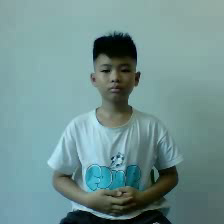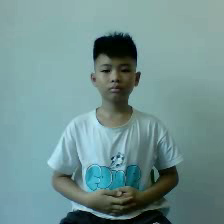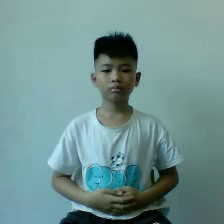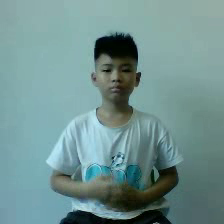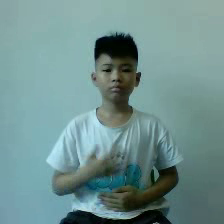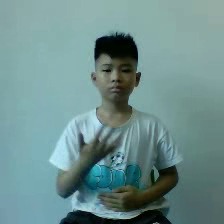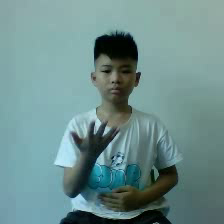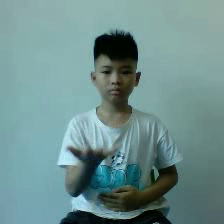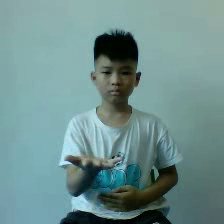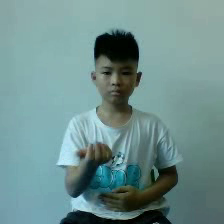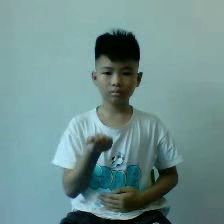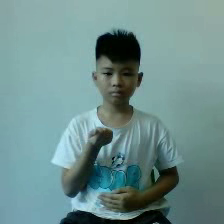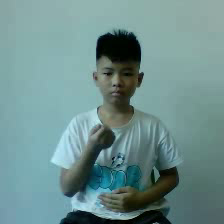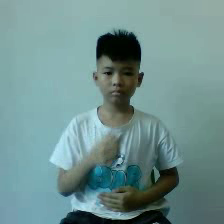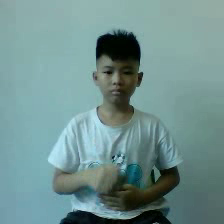Sử dụng